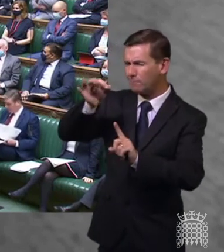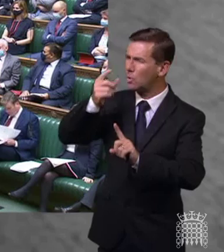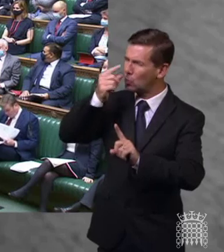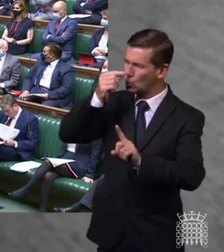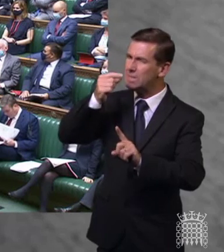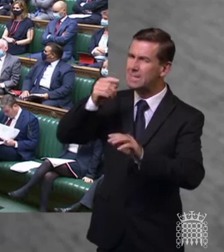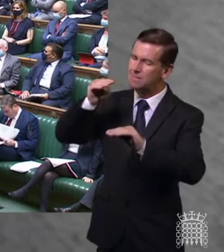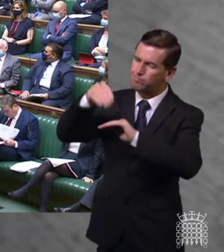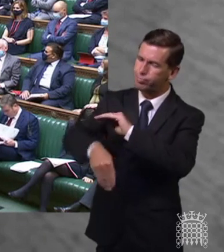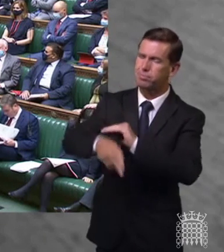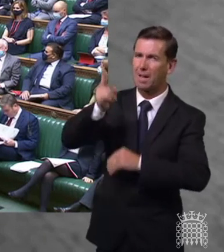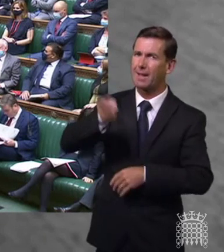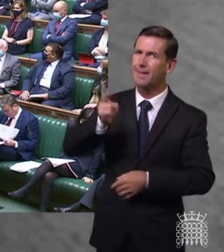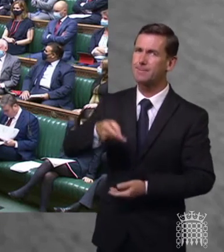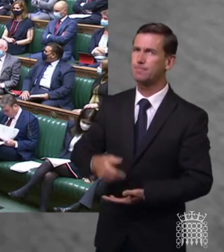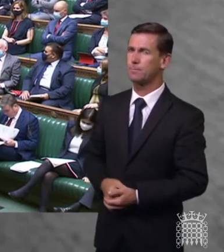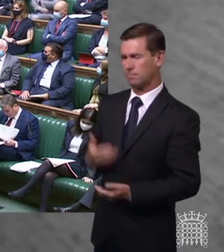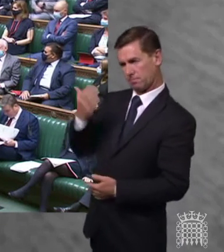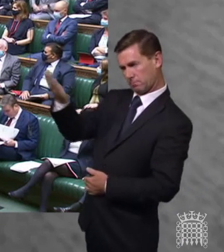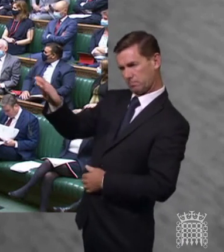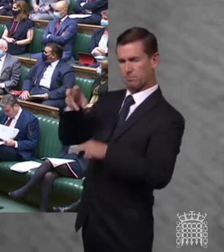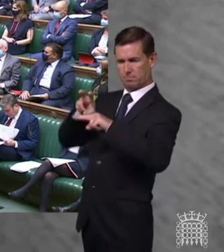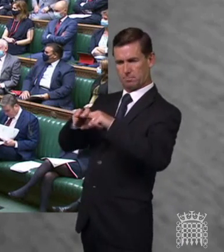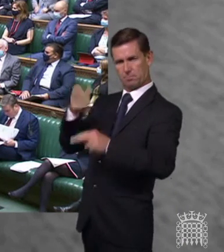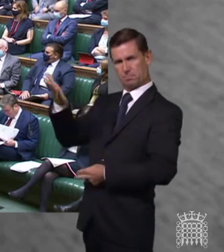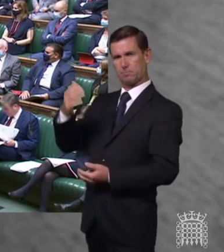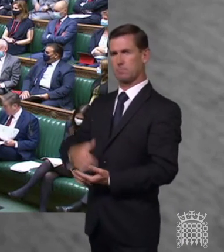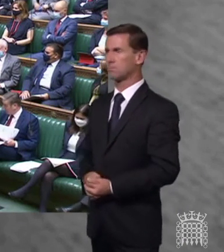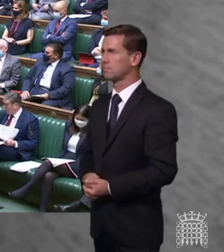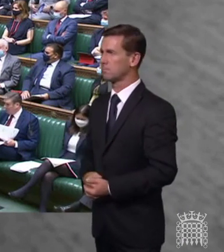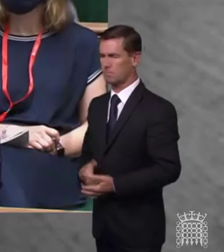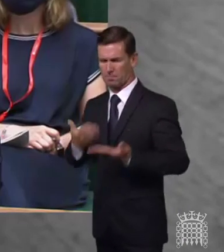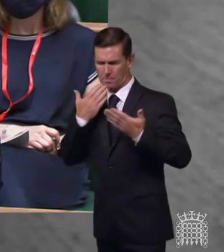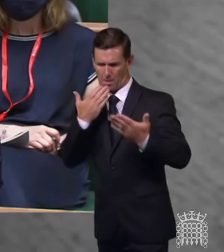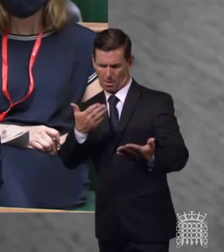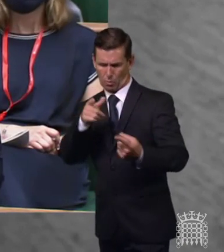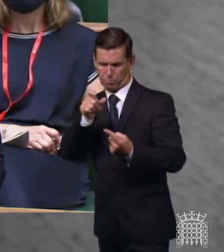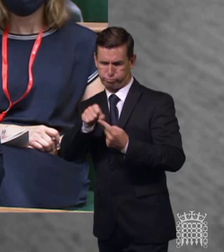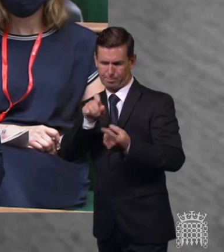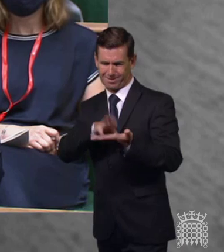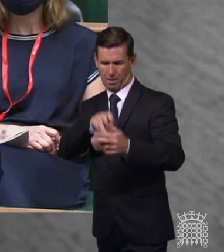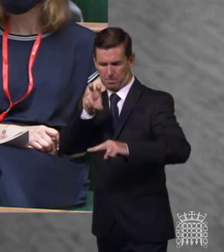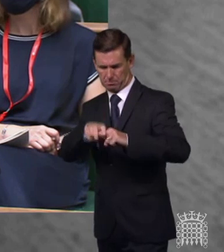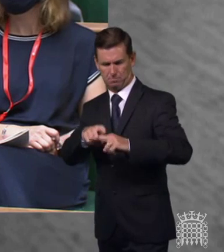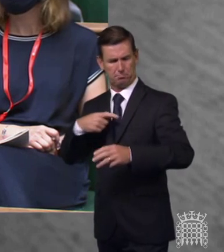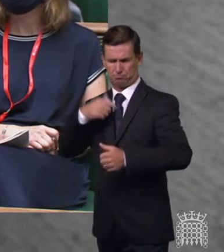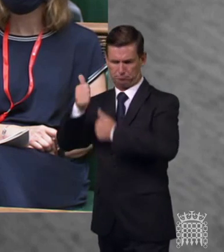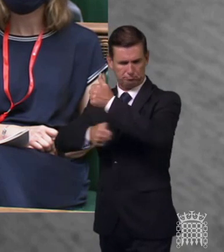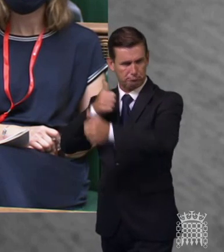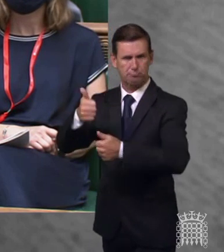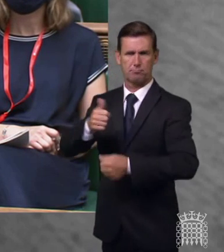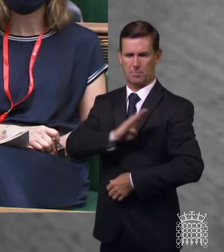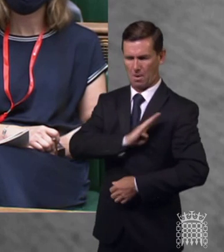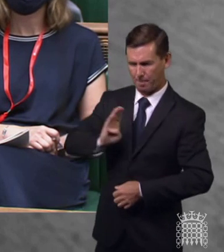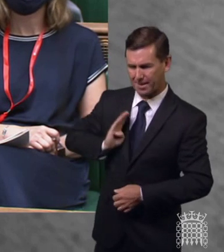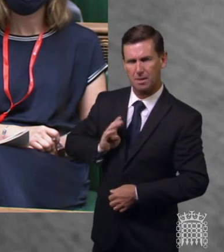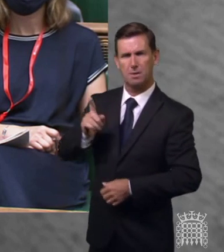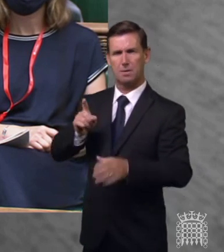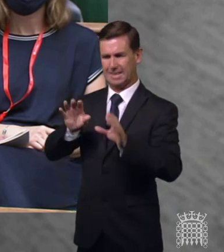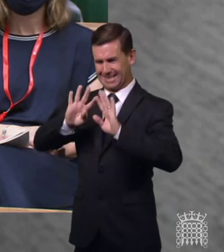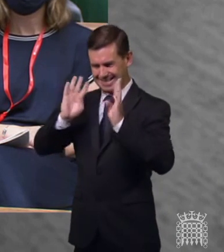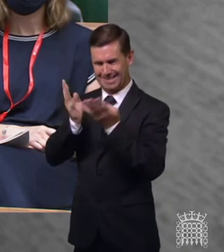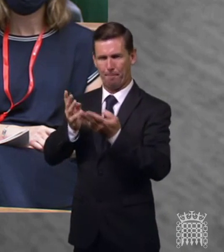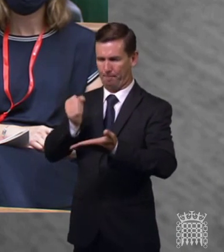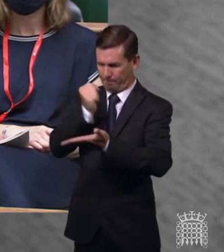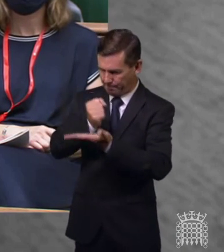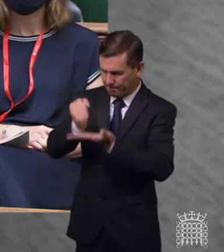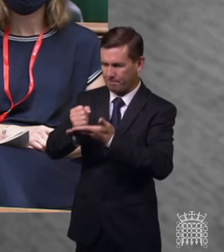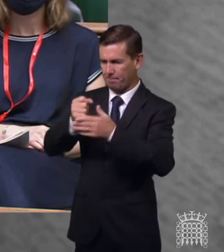I pay tribute to our ambassador and the diplomatic team in Kabul and our armed forces on the ground, who have been evacuating people in extraordinary circumstances.